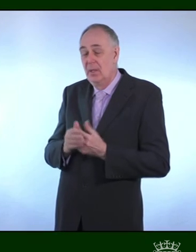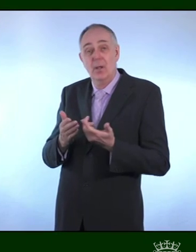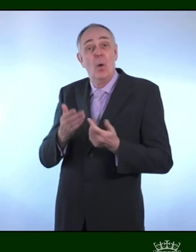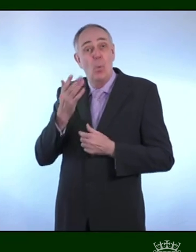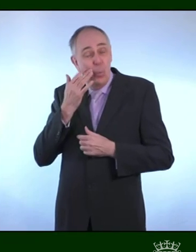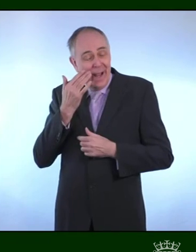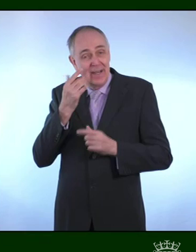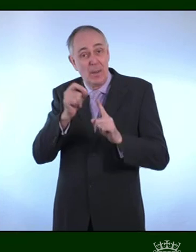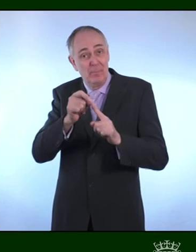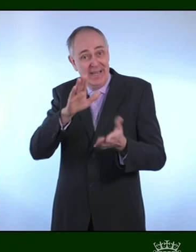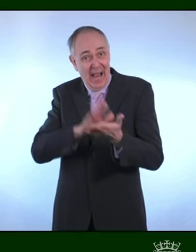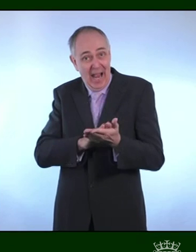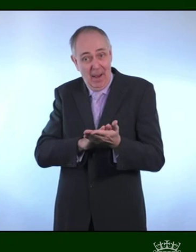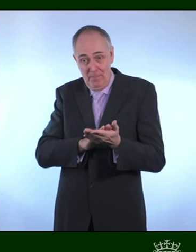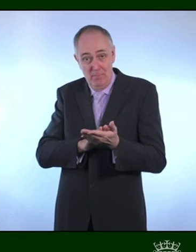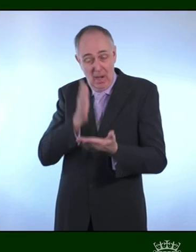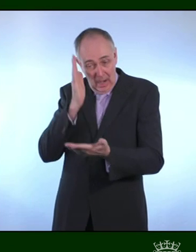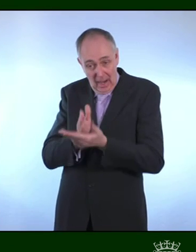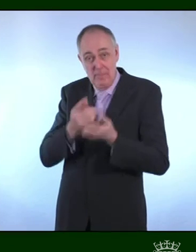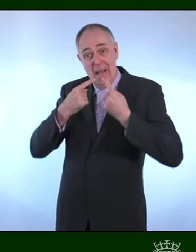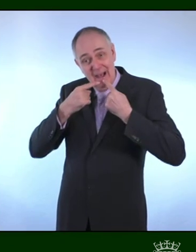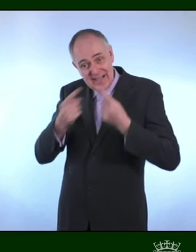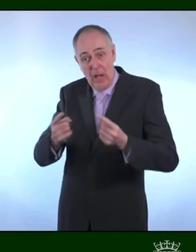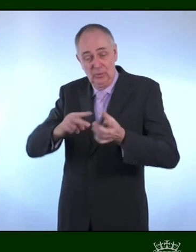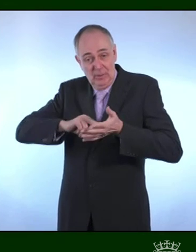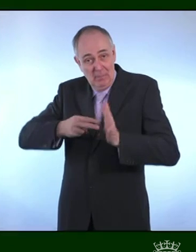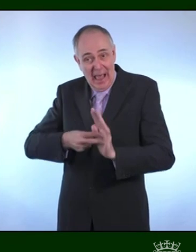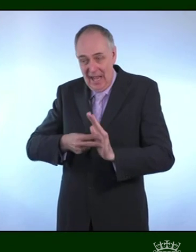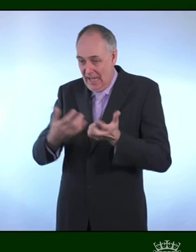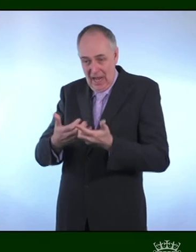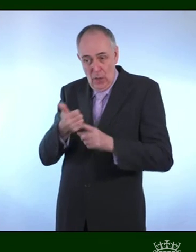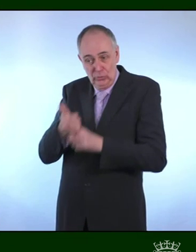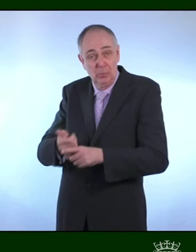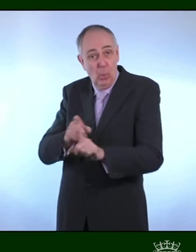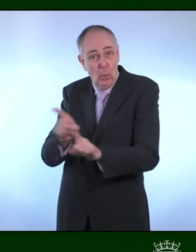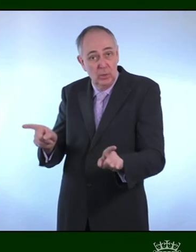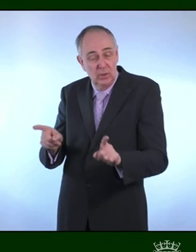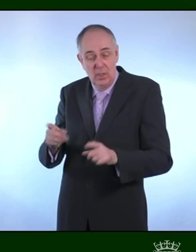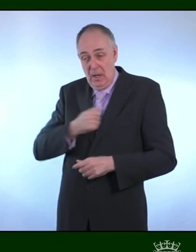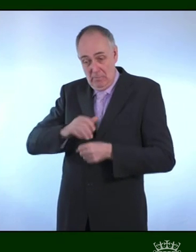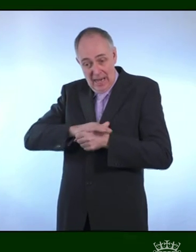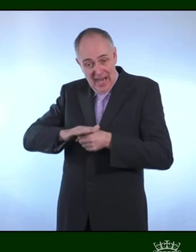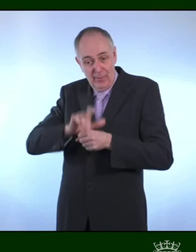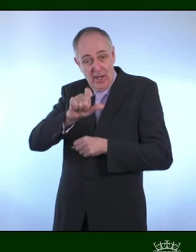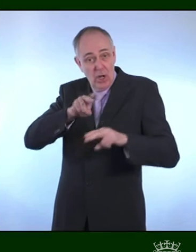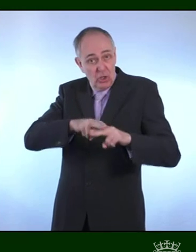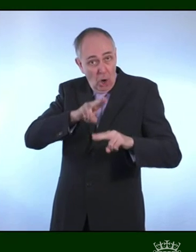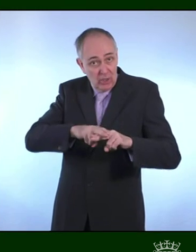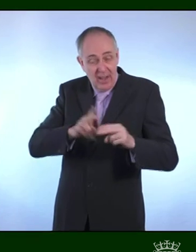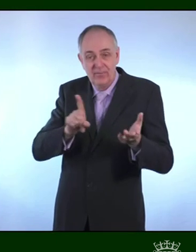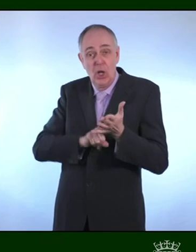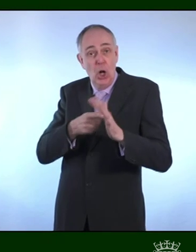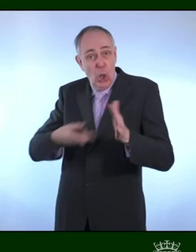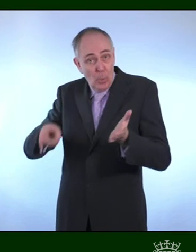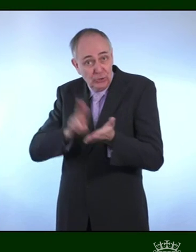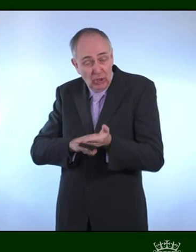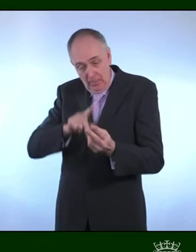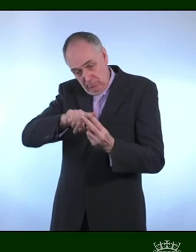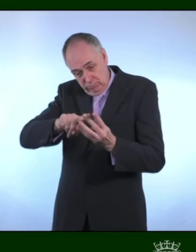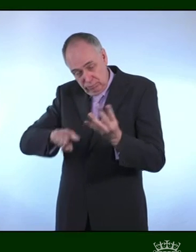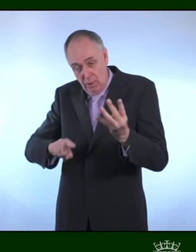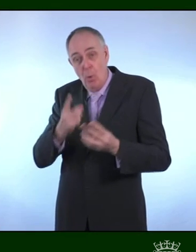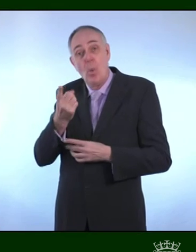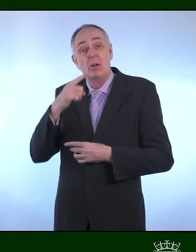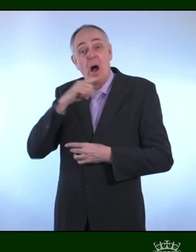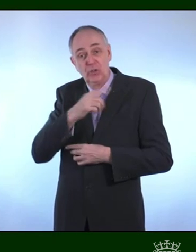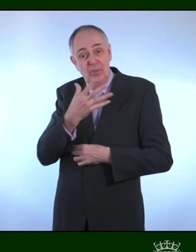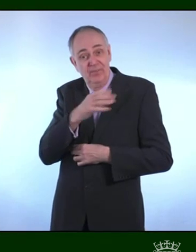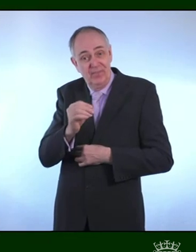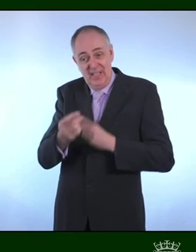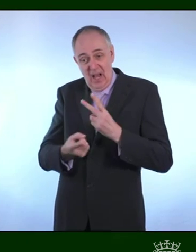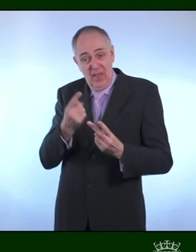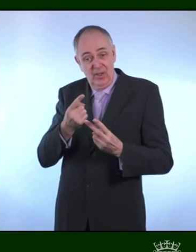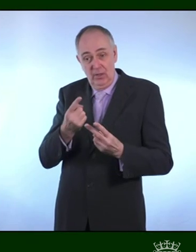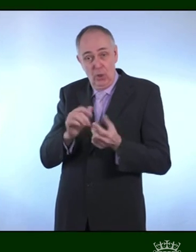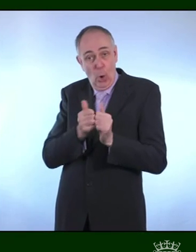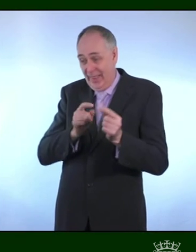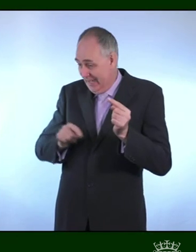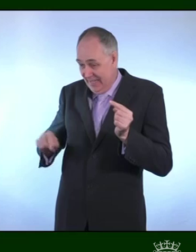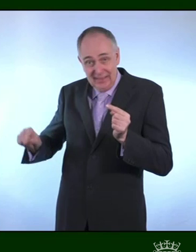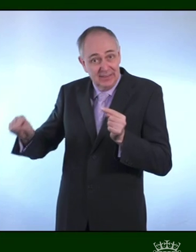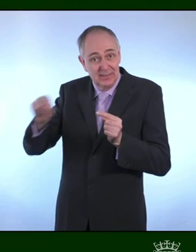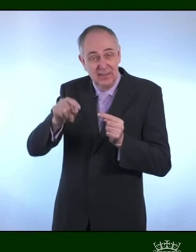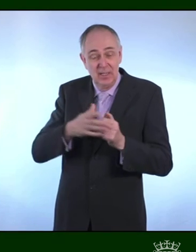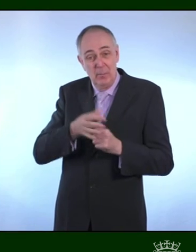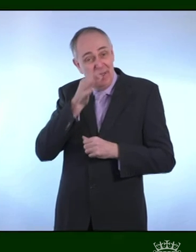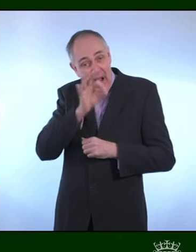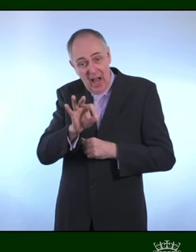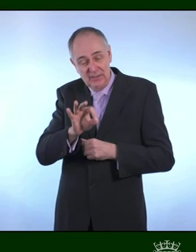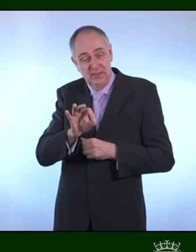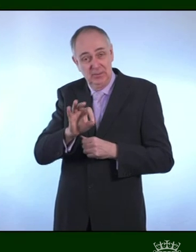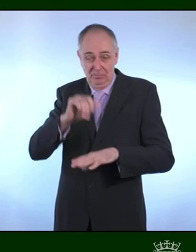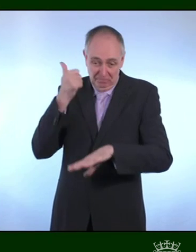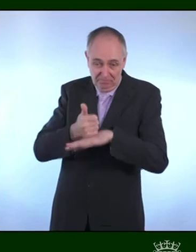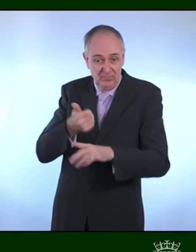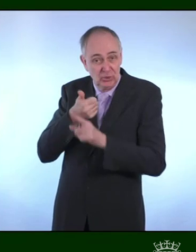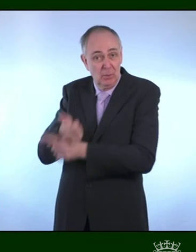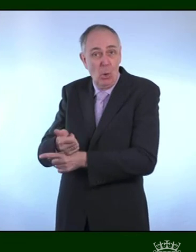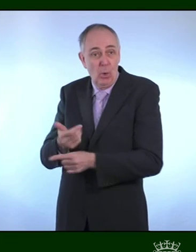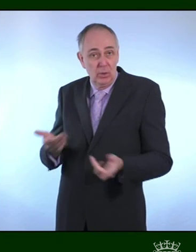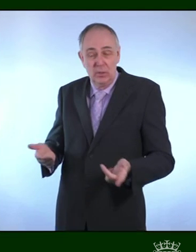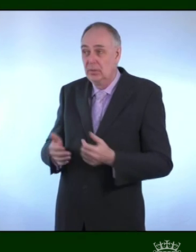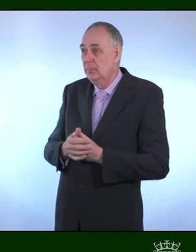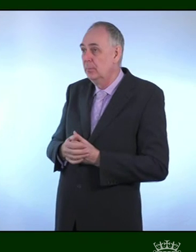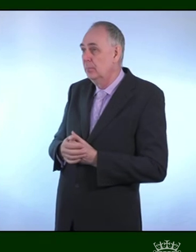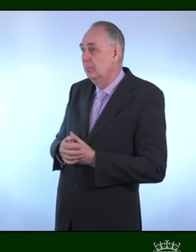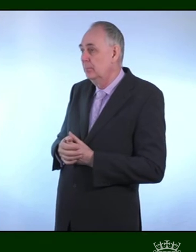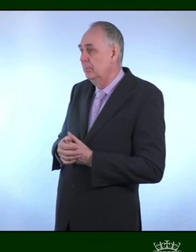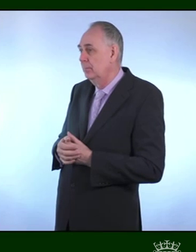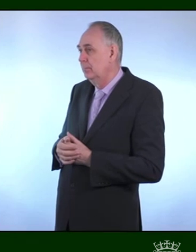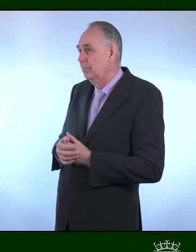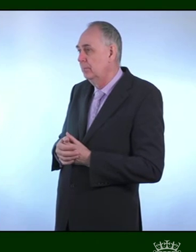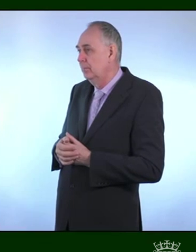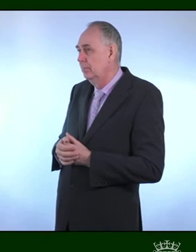When will the Prime Minister come forward with an urgent package, as my honourable Friends the Members for Cardiff South and Penarth and for Lewisham, Deptford and 150 colleagues from eight parties across the House have been calling for, so that those charities can continue their life-saving work?